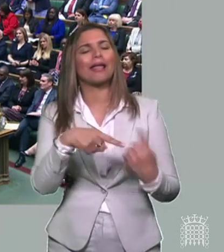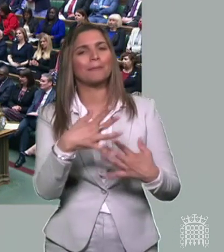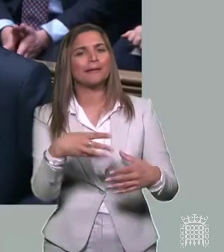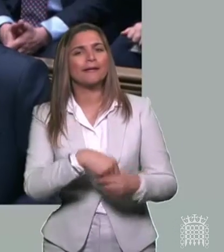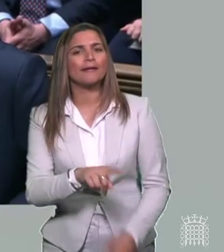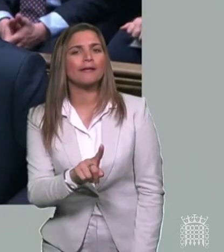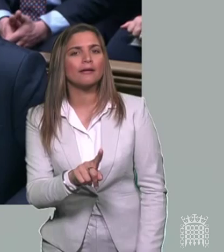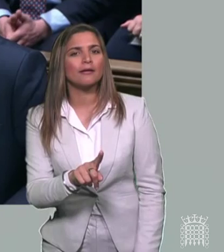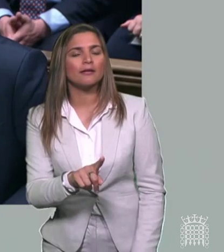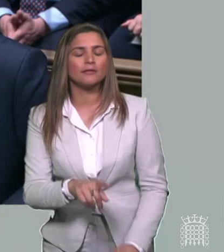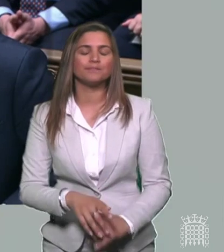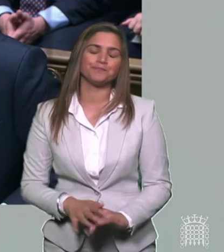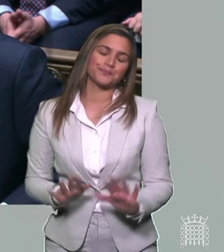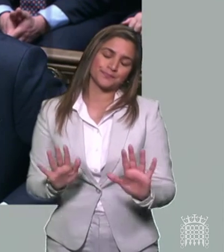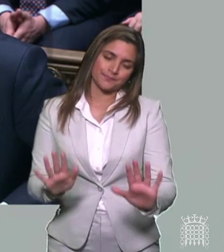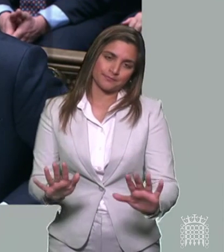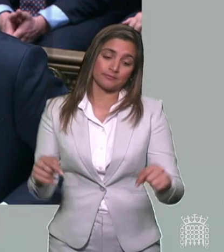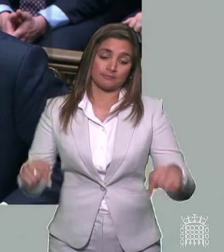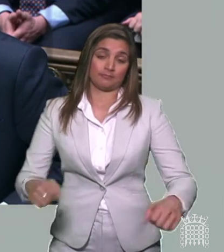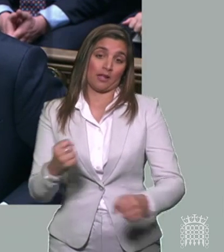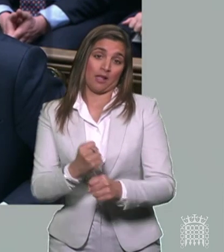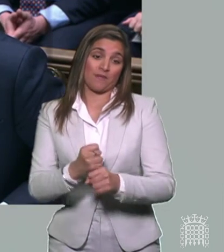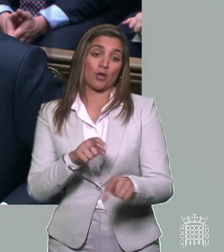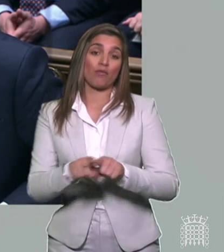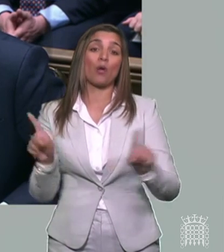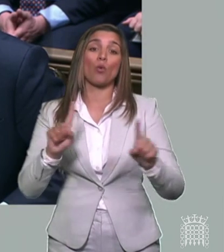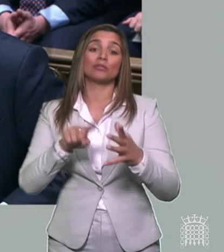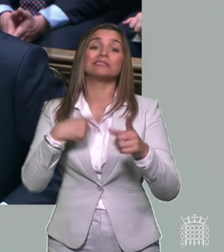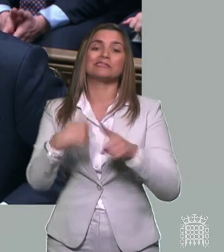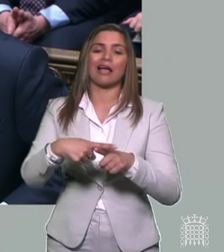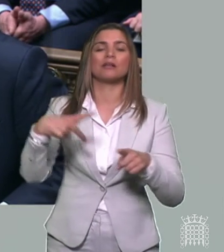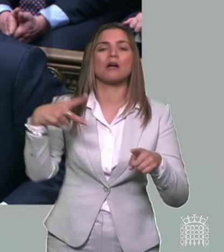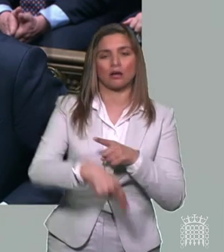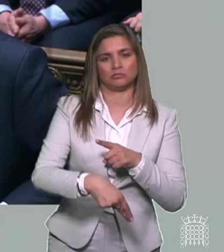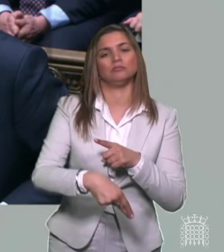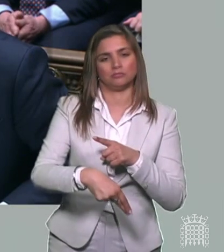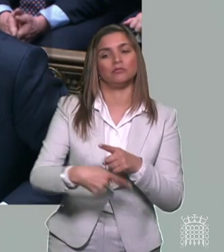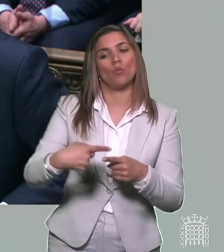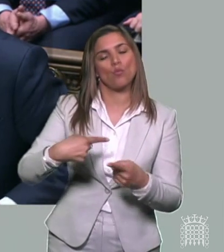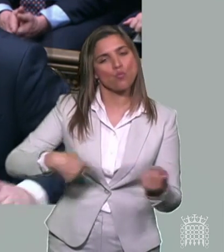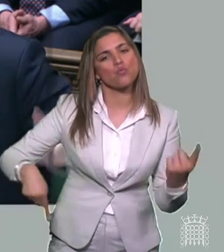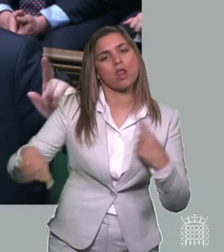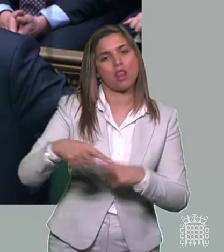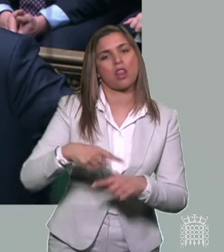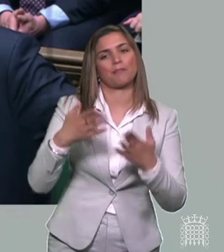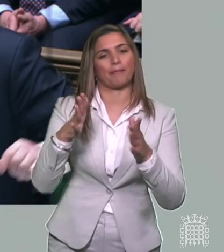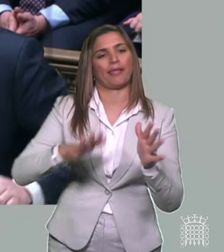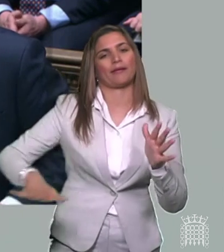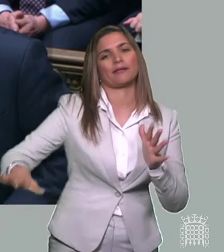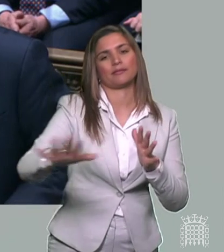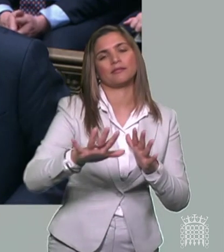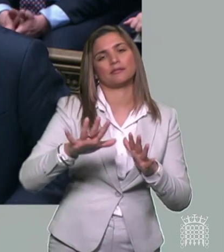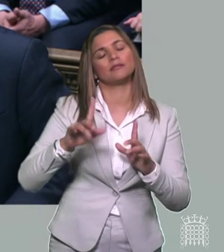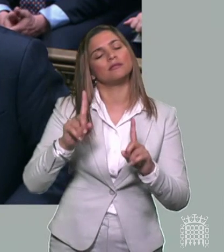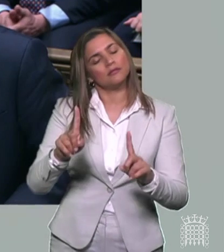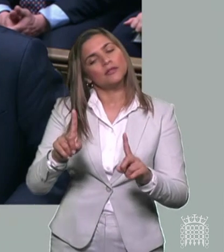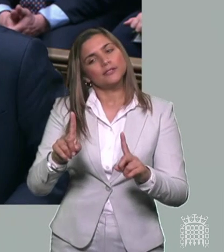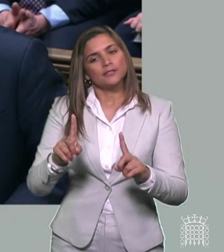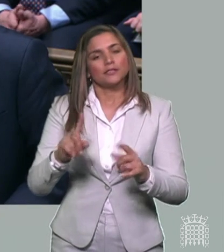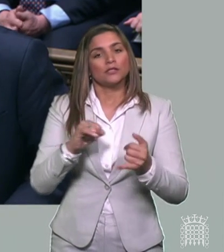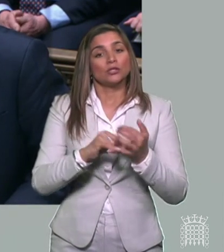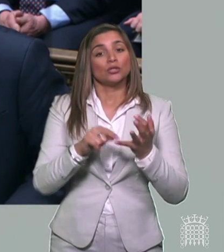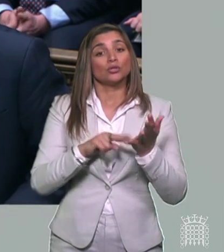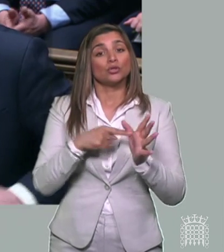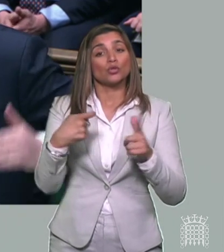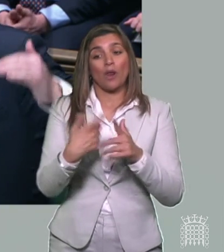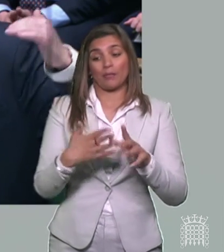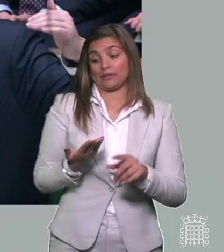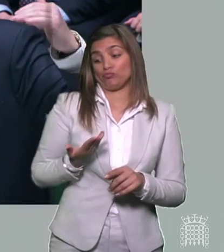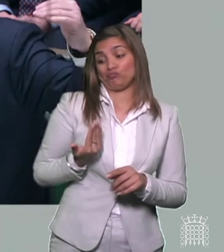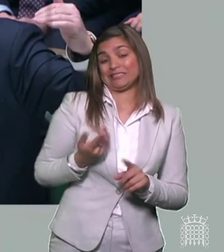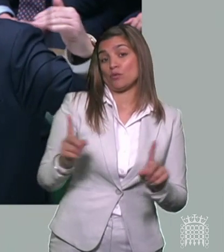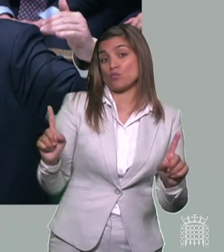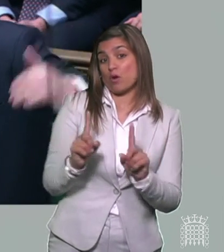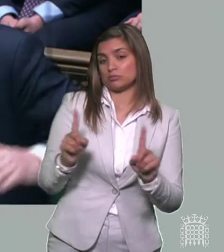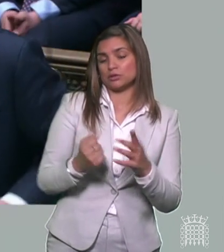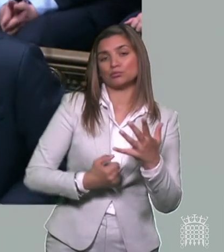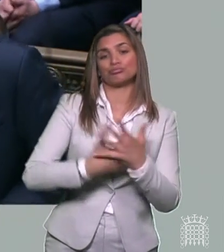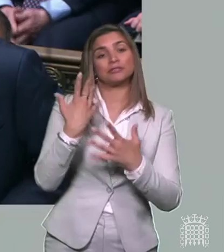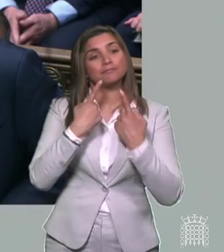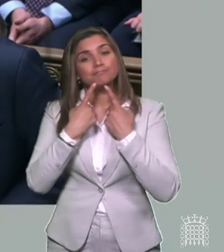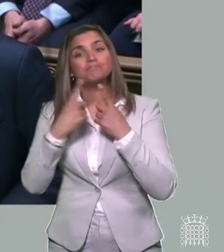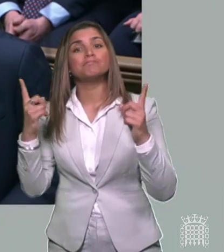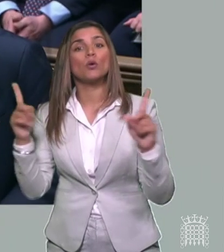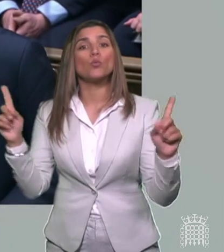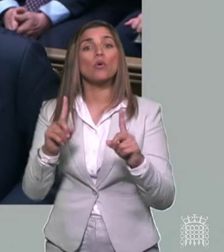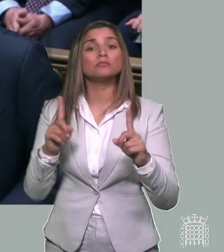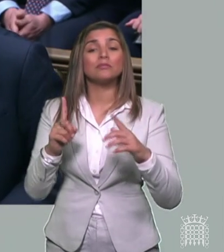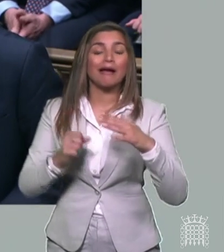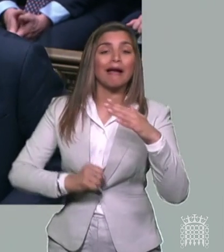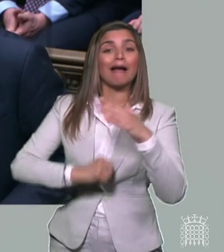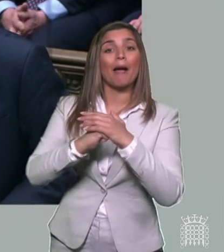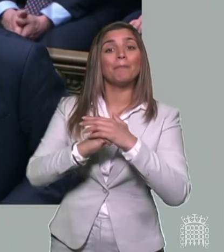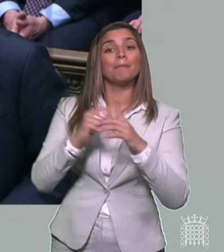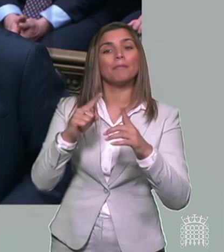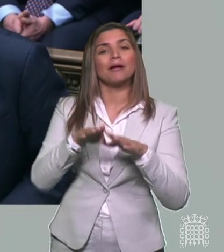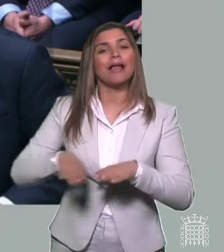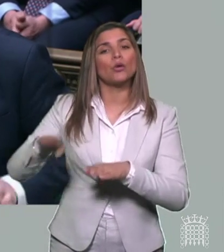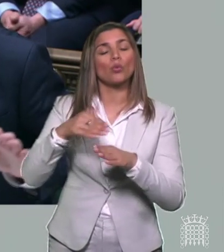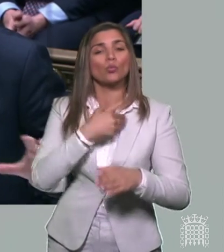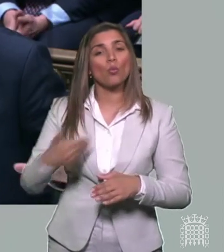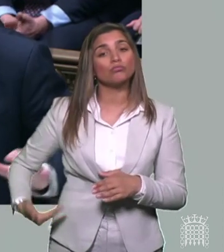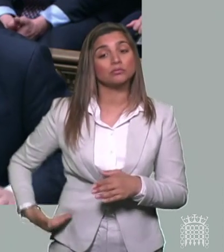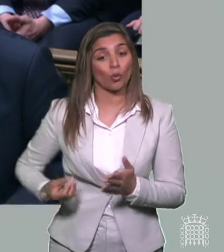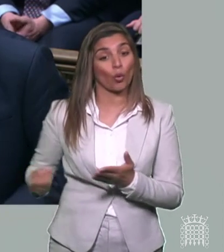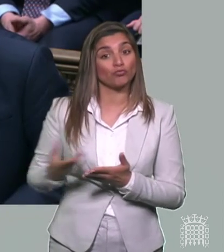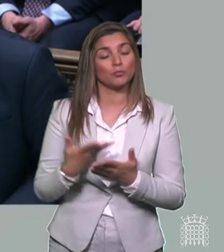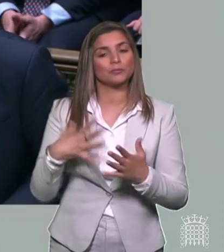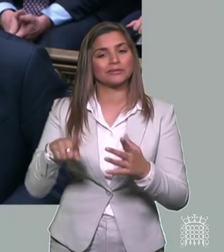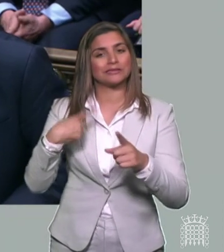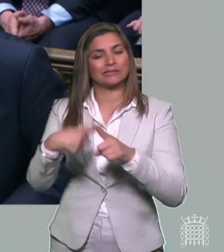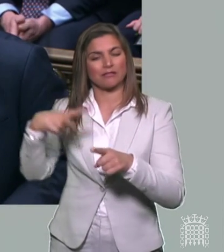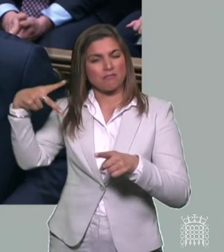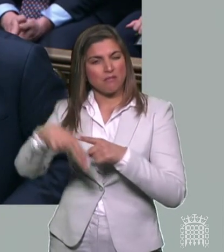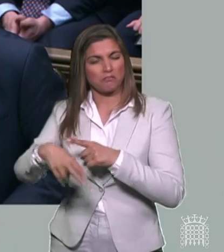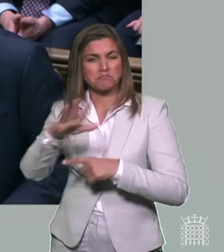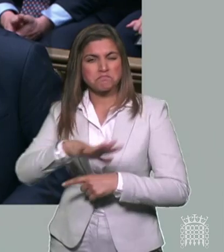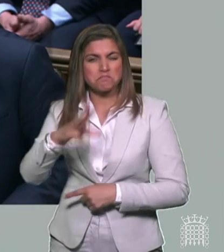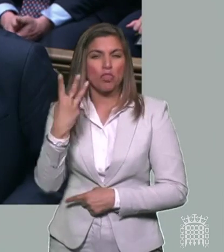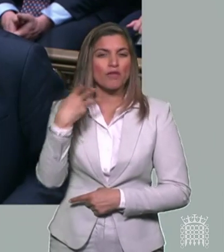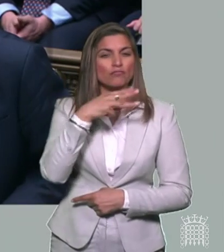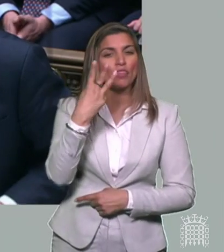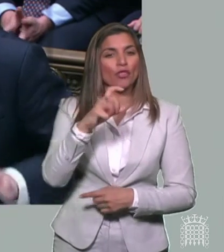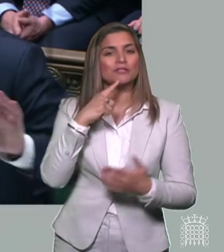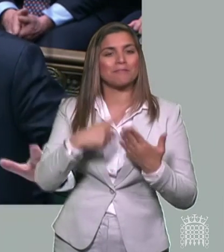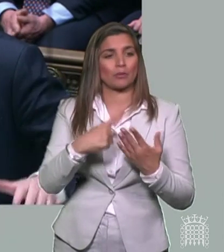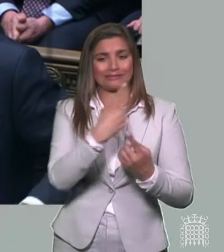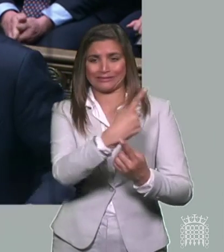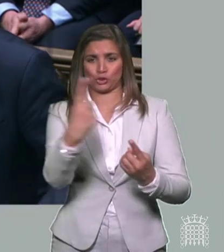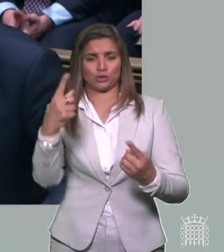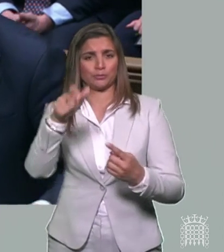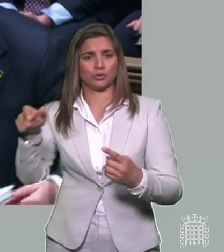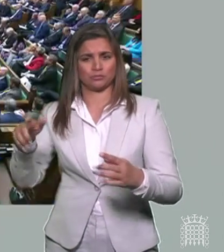What we try to do in this Government is cut taxes for the whole country, and I am proud to say that what the Chancellor did in the recent spring statement, by lifting the threshold for national insurance contributions, was to have a tax cut of about £330 for most people in this country.